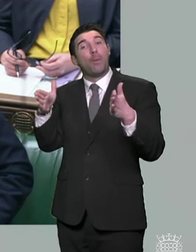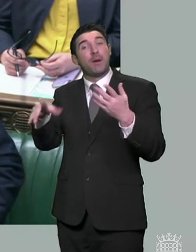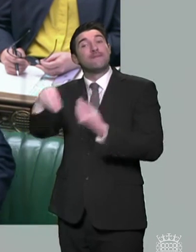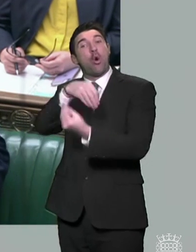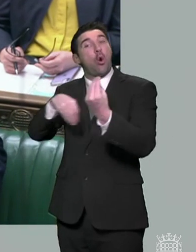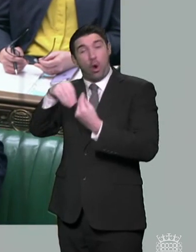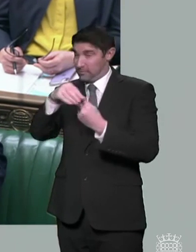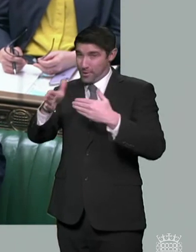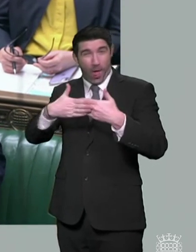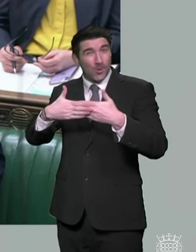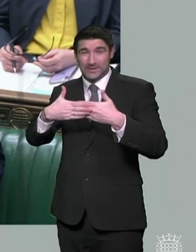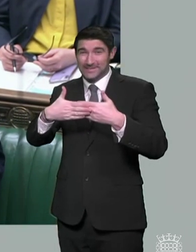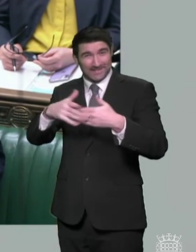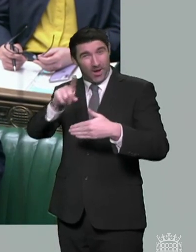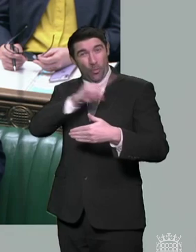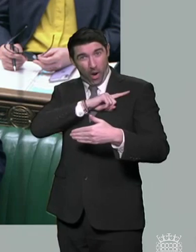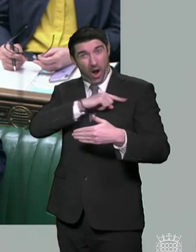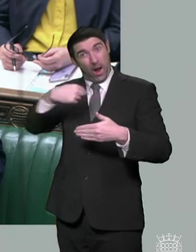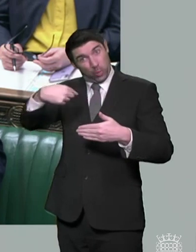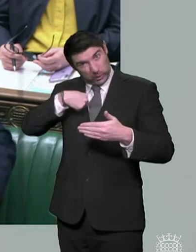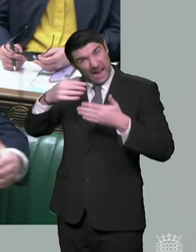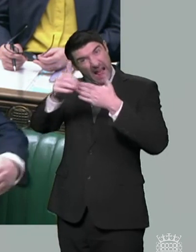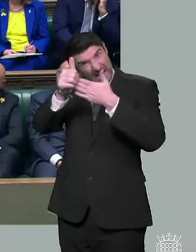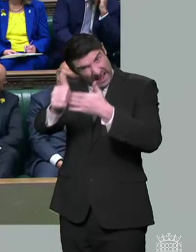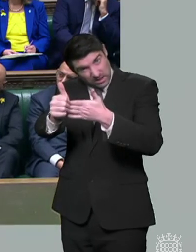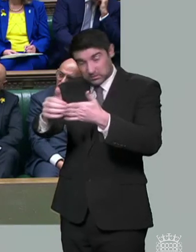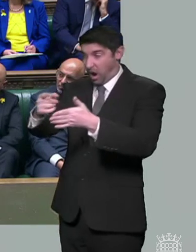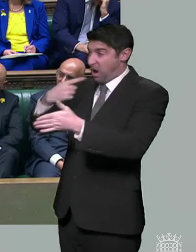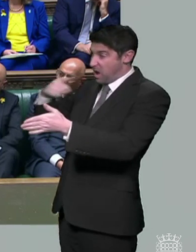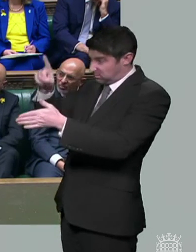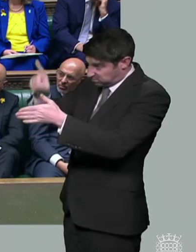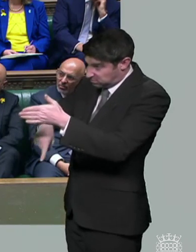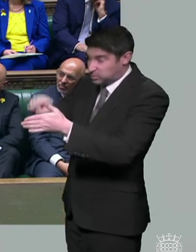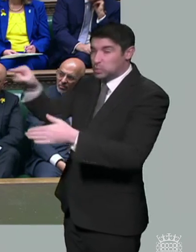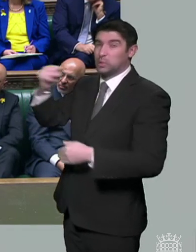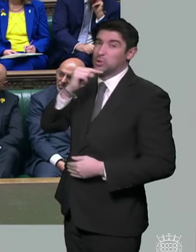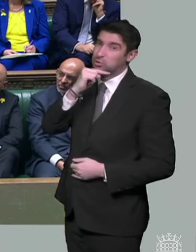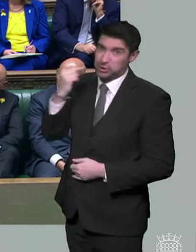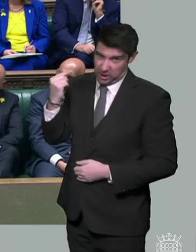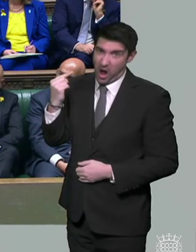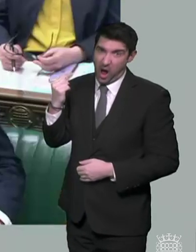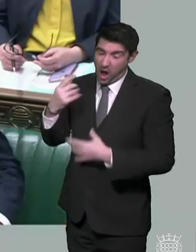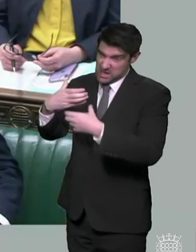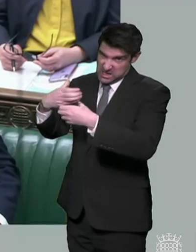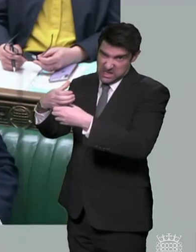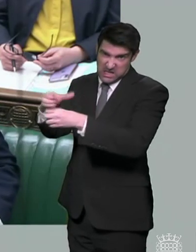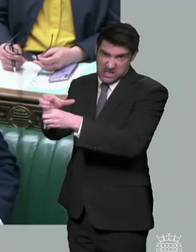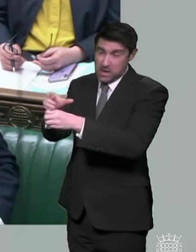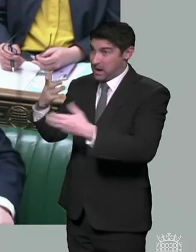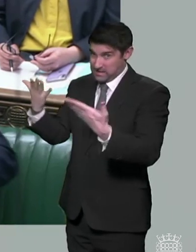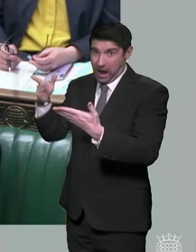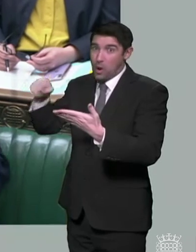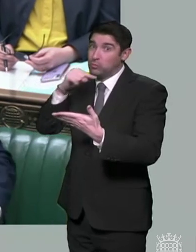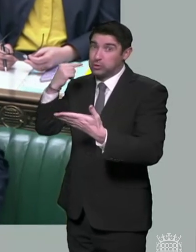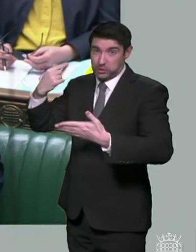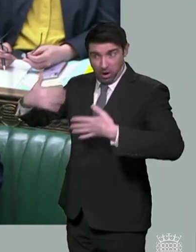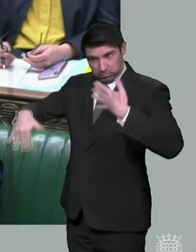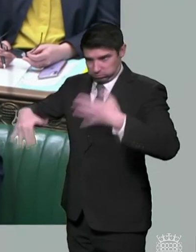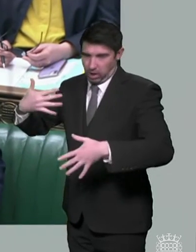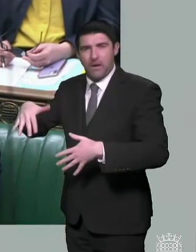That is thanks to the package of global sanctions—western sanctions—that the UK has led in enforcing on the Putin regime.